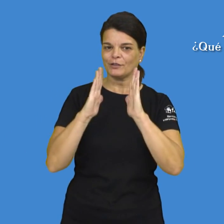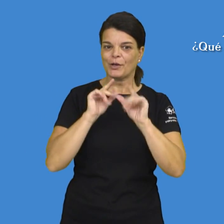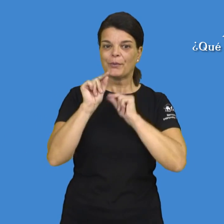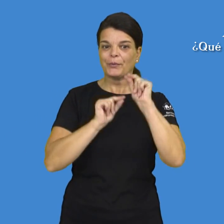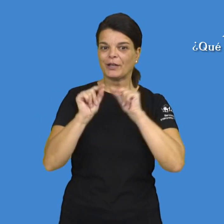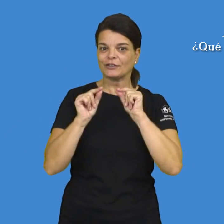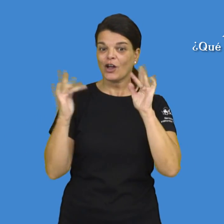virus